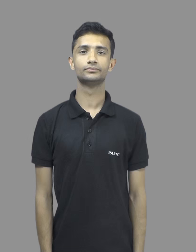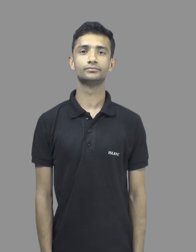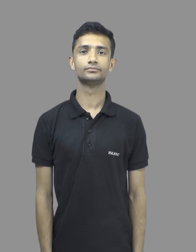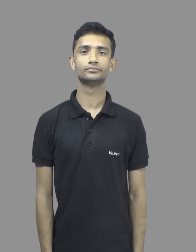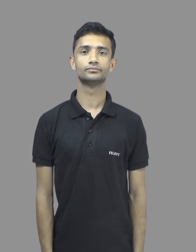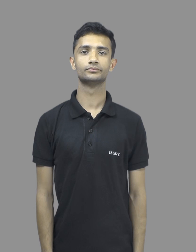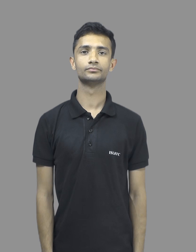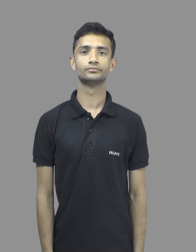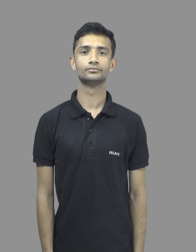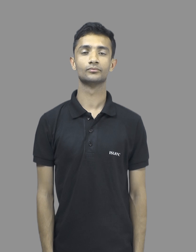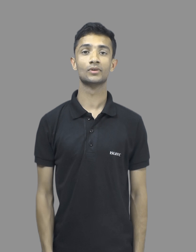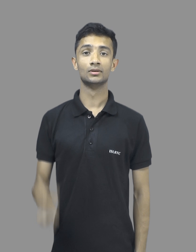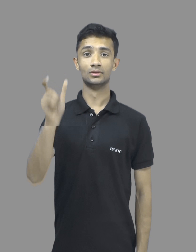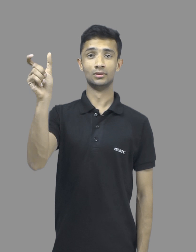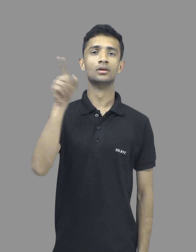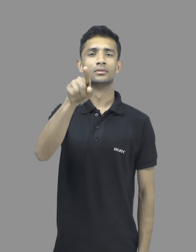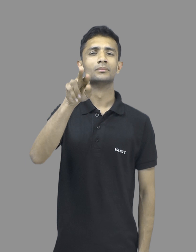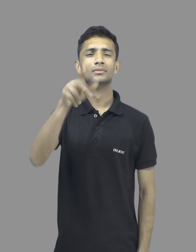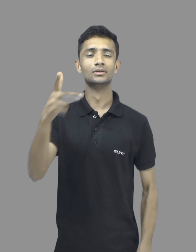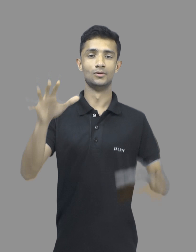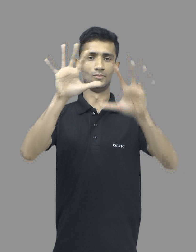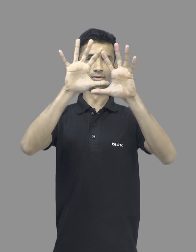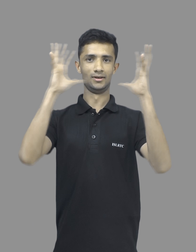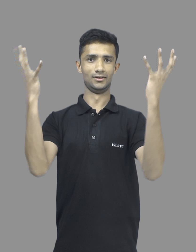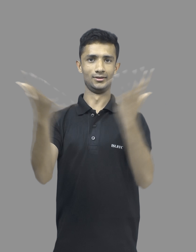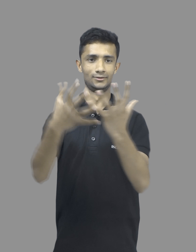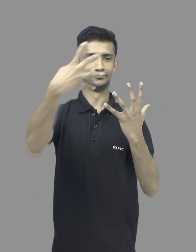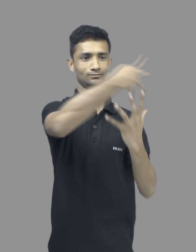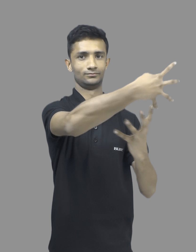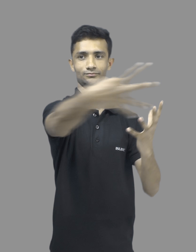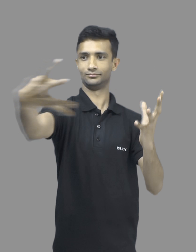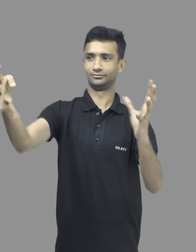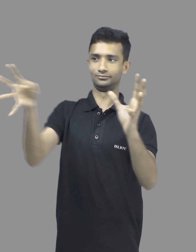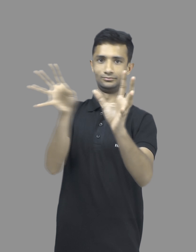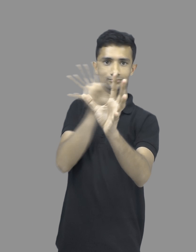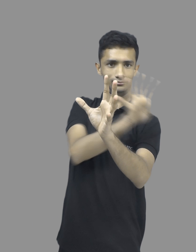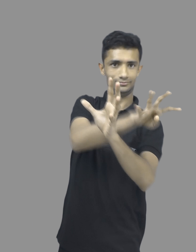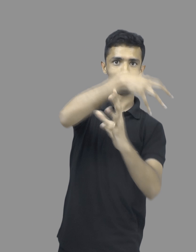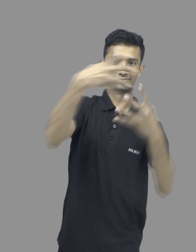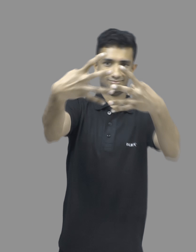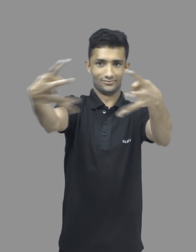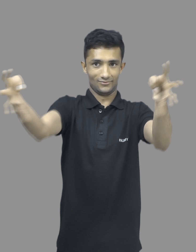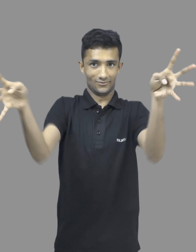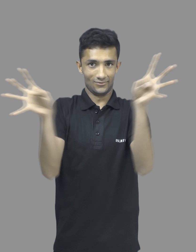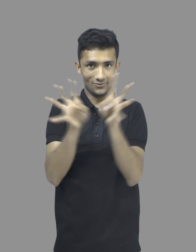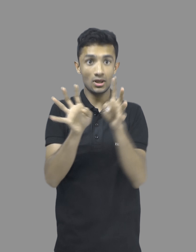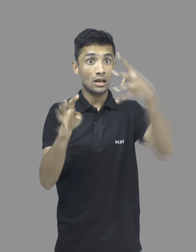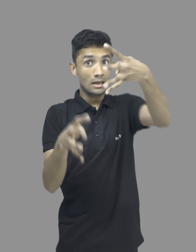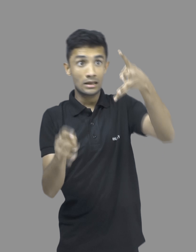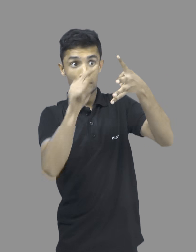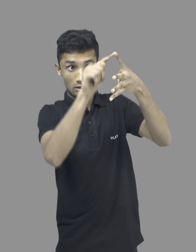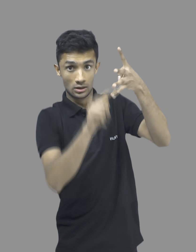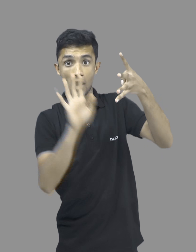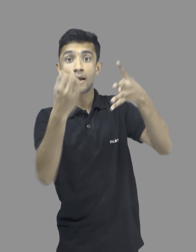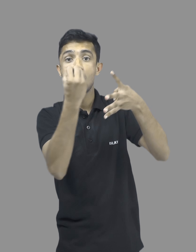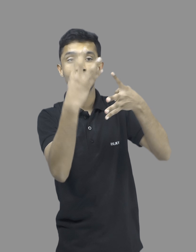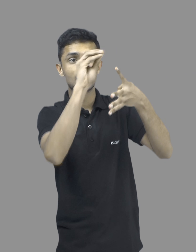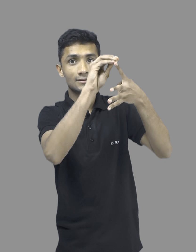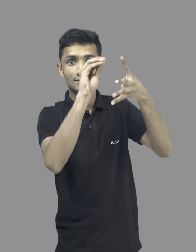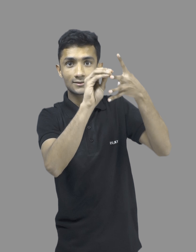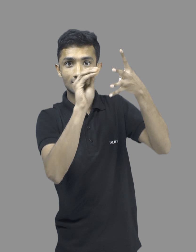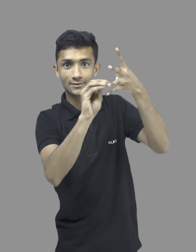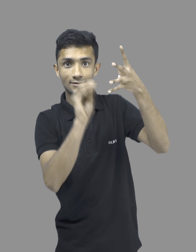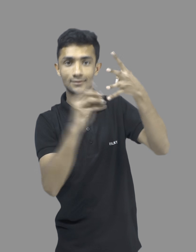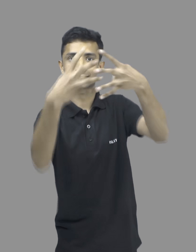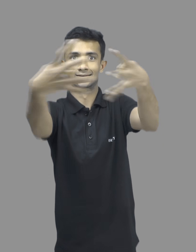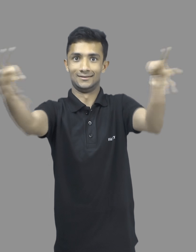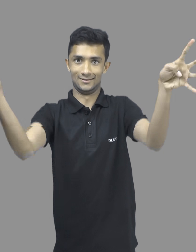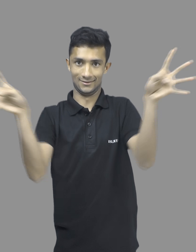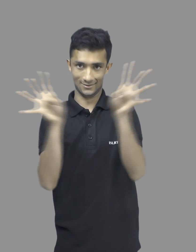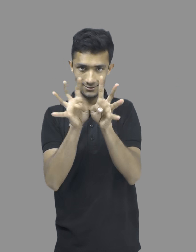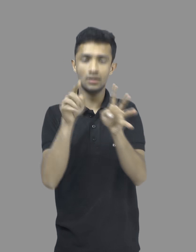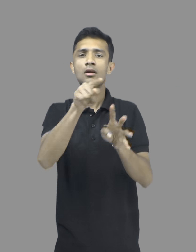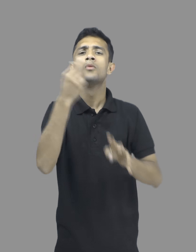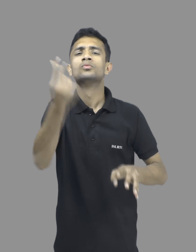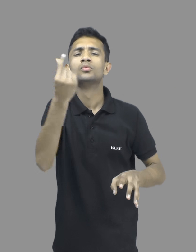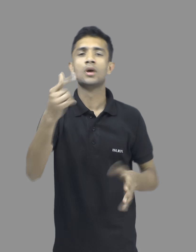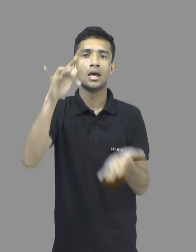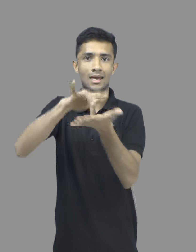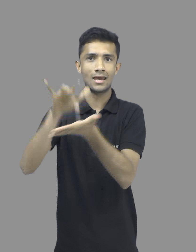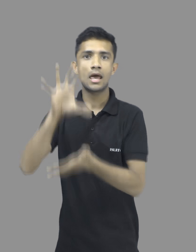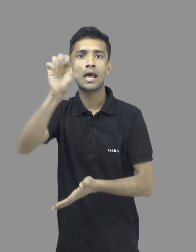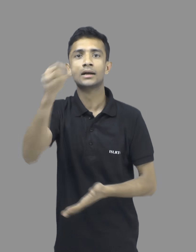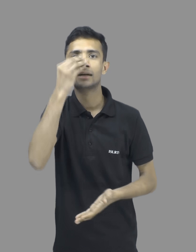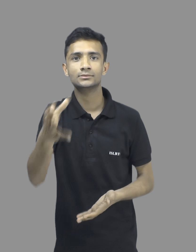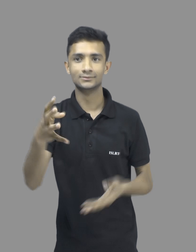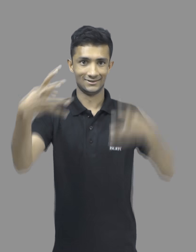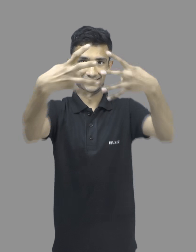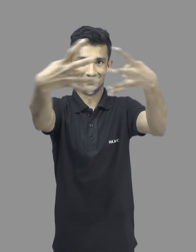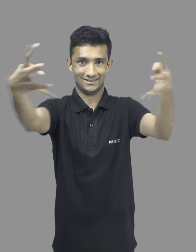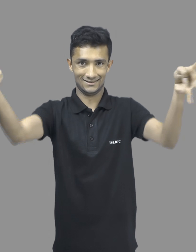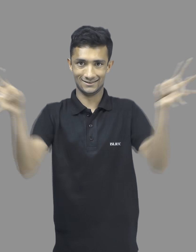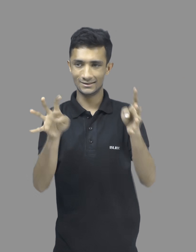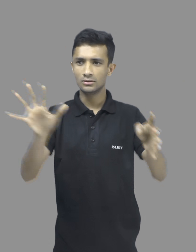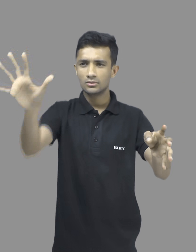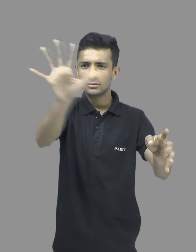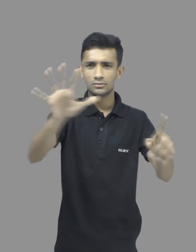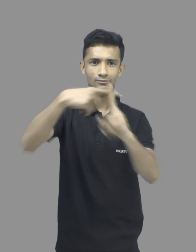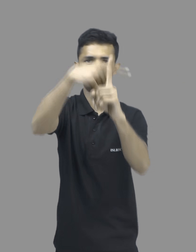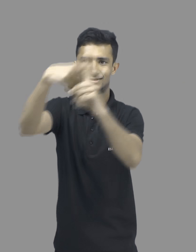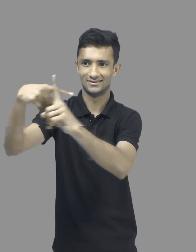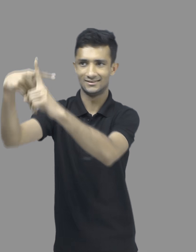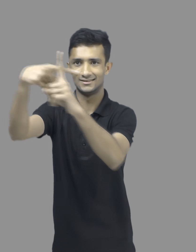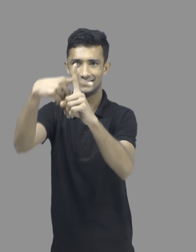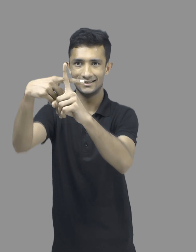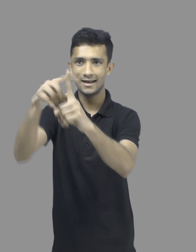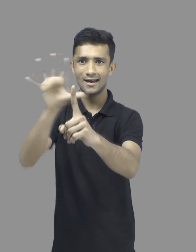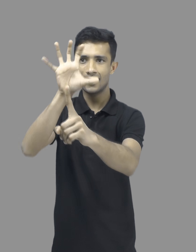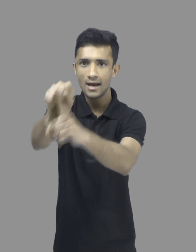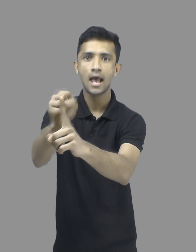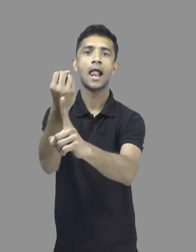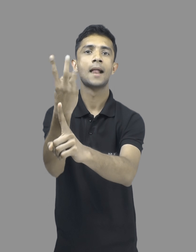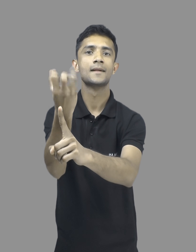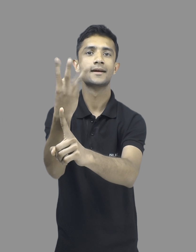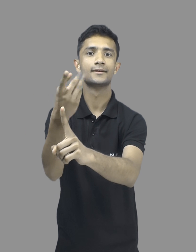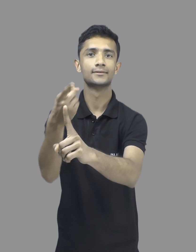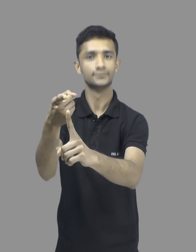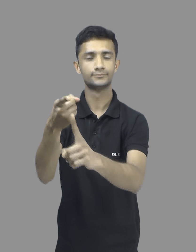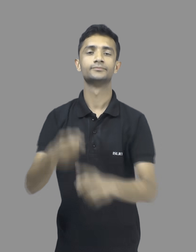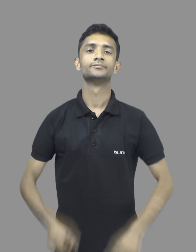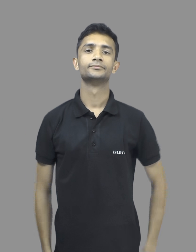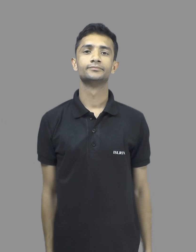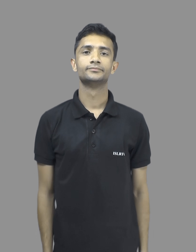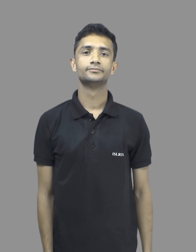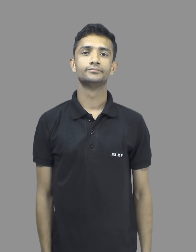Latitude